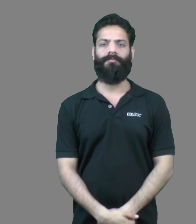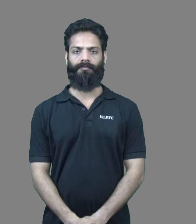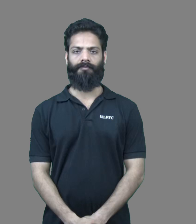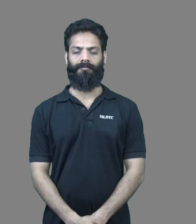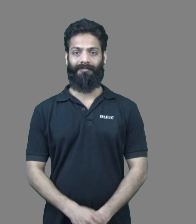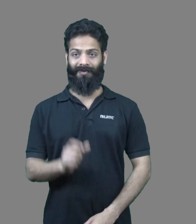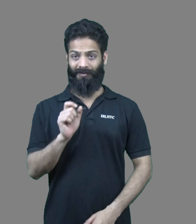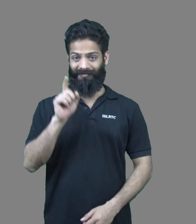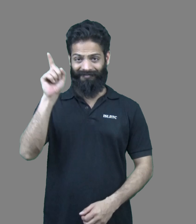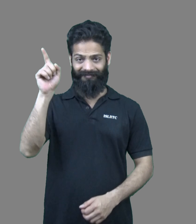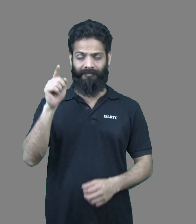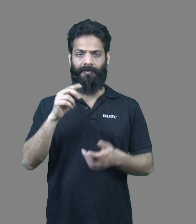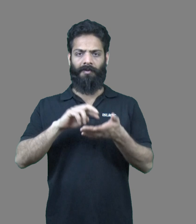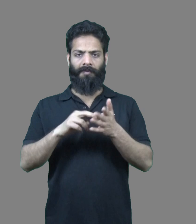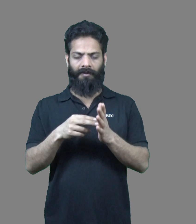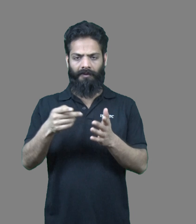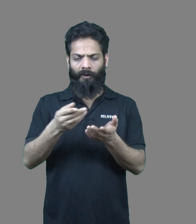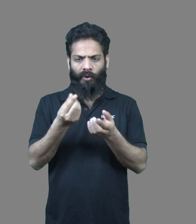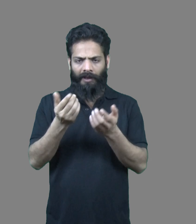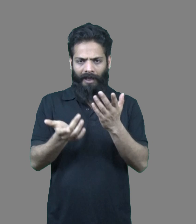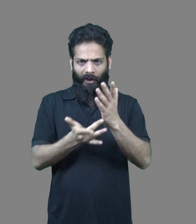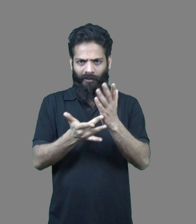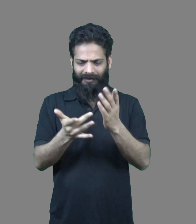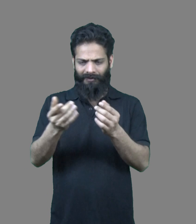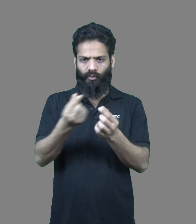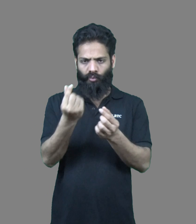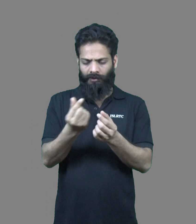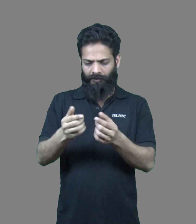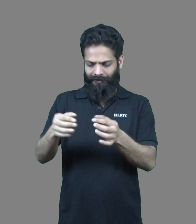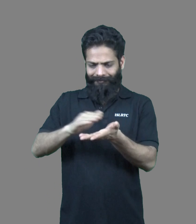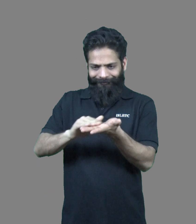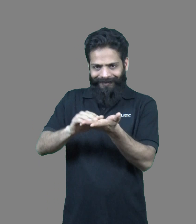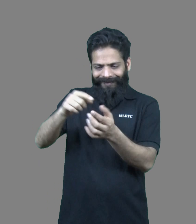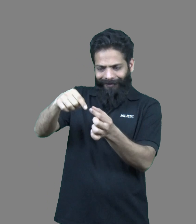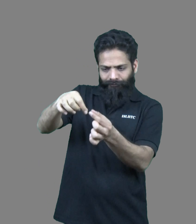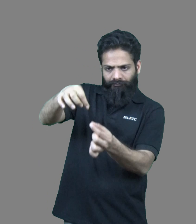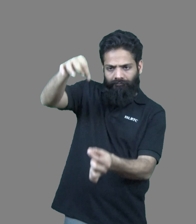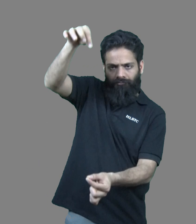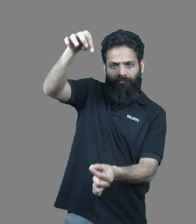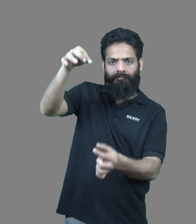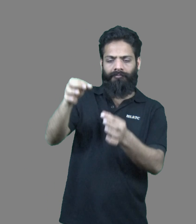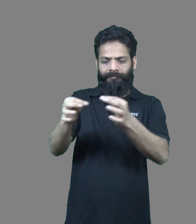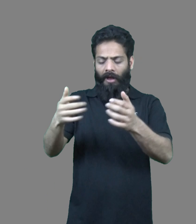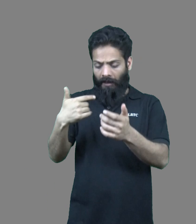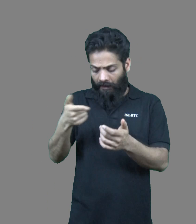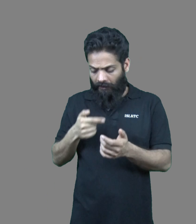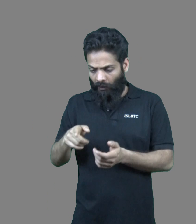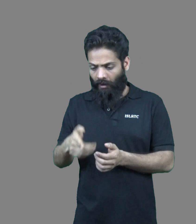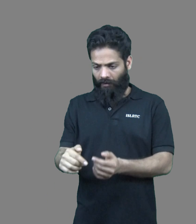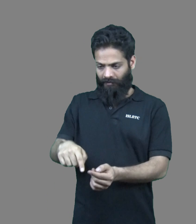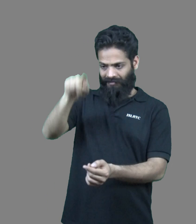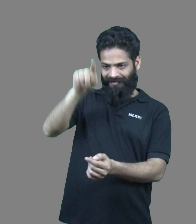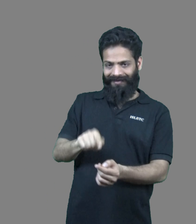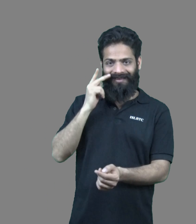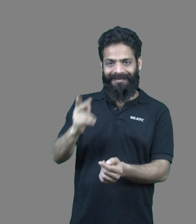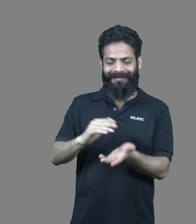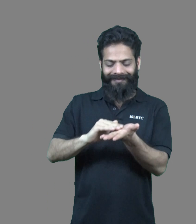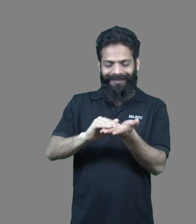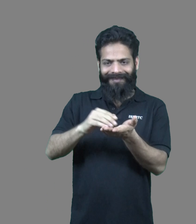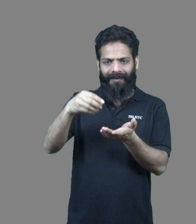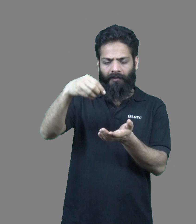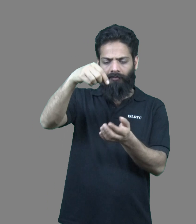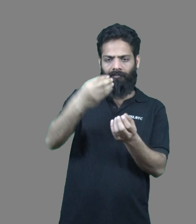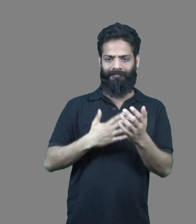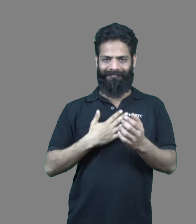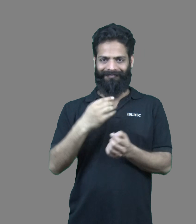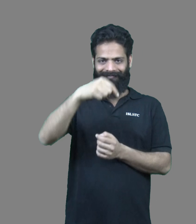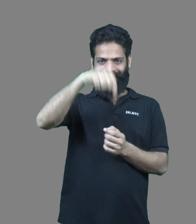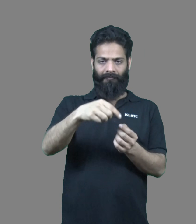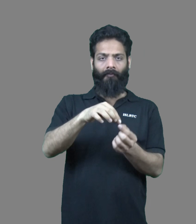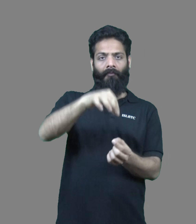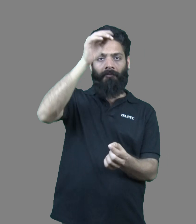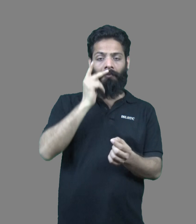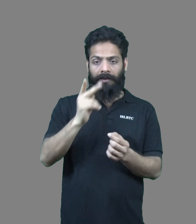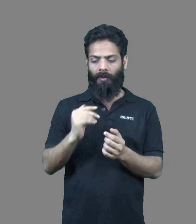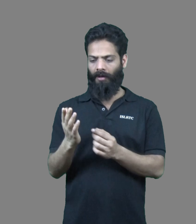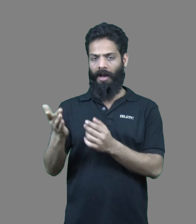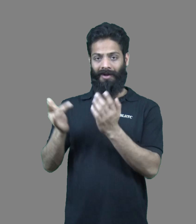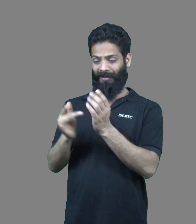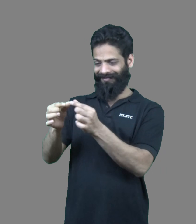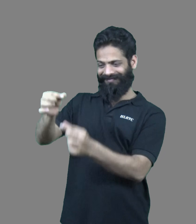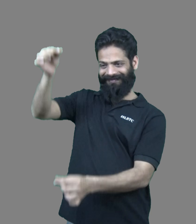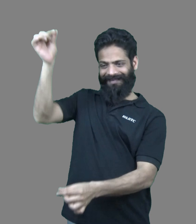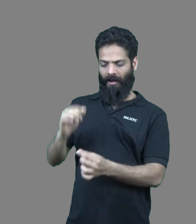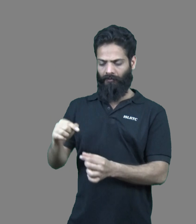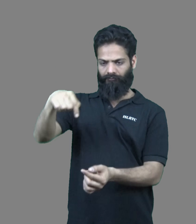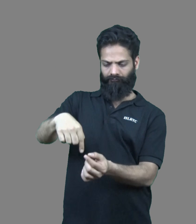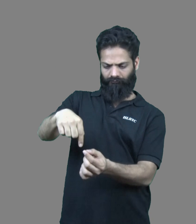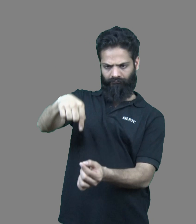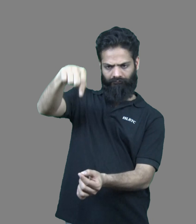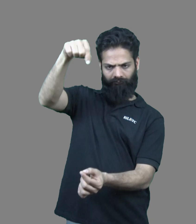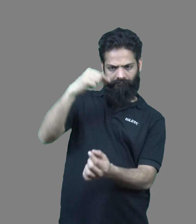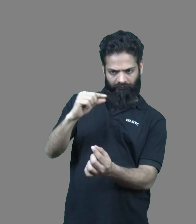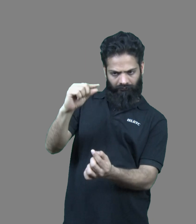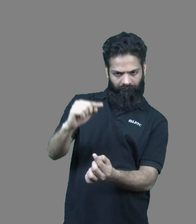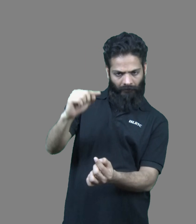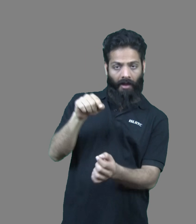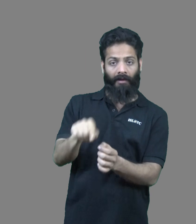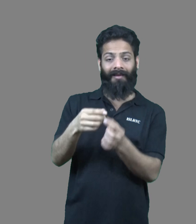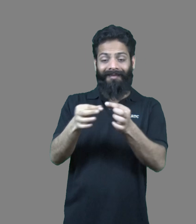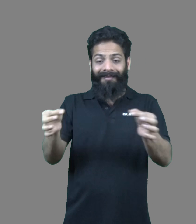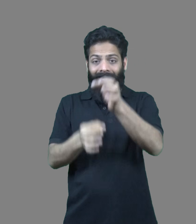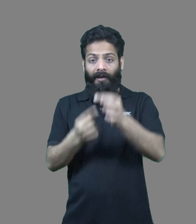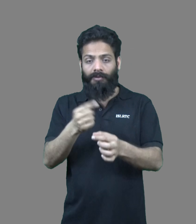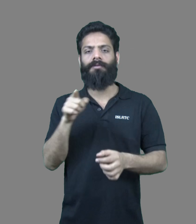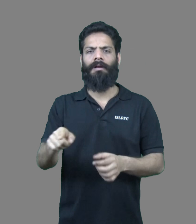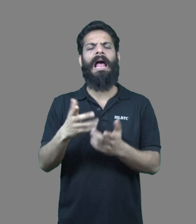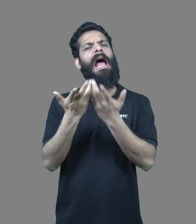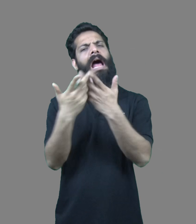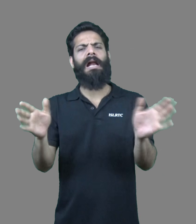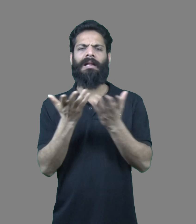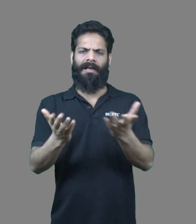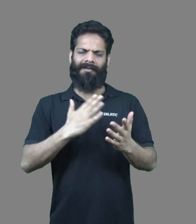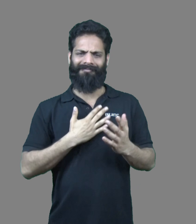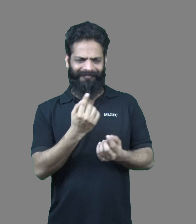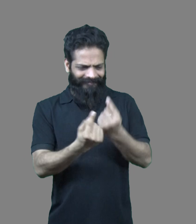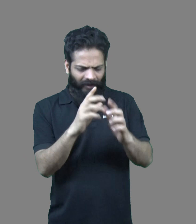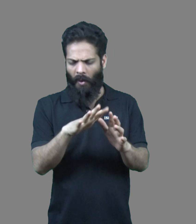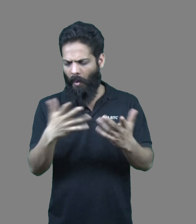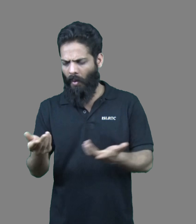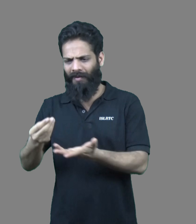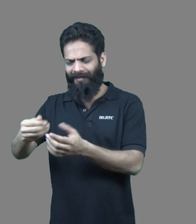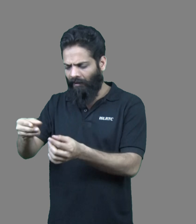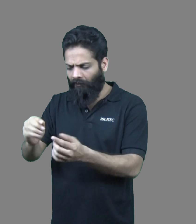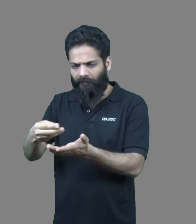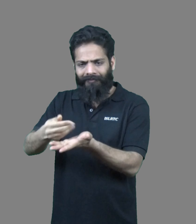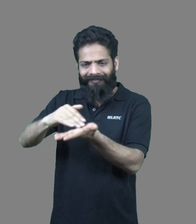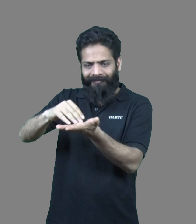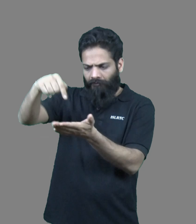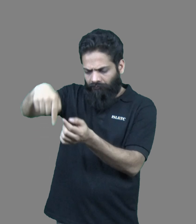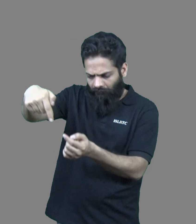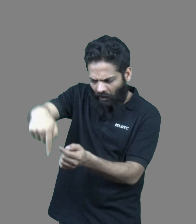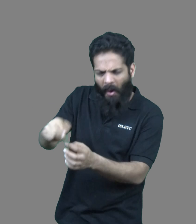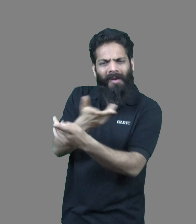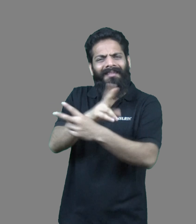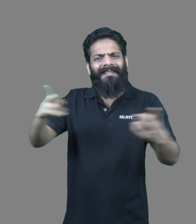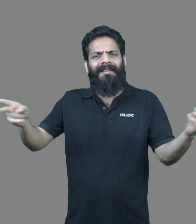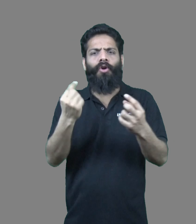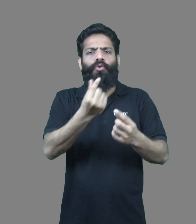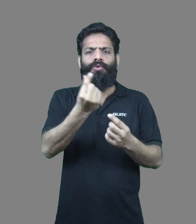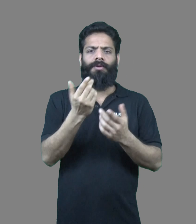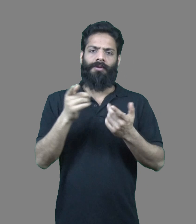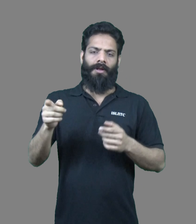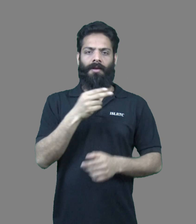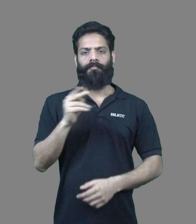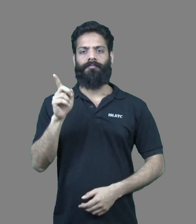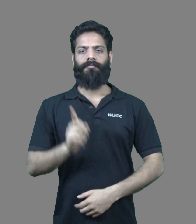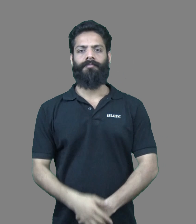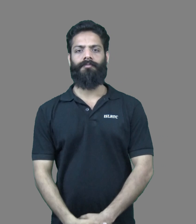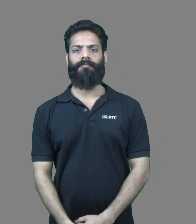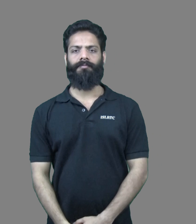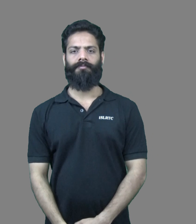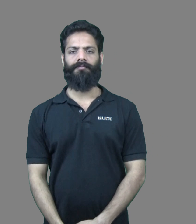Leveling Staff